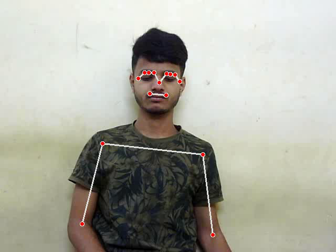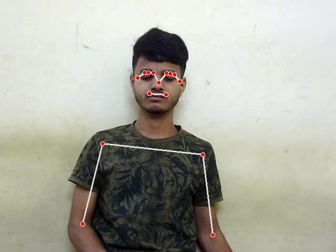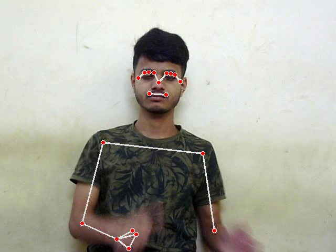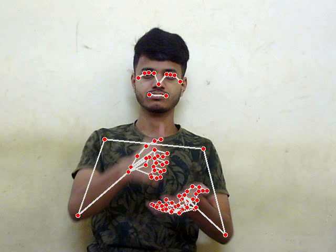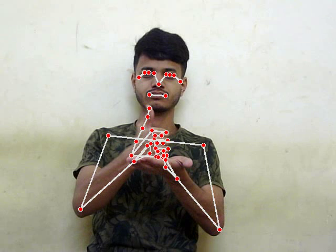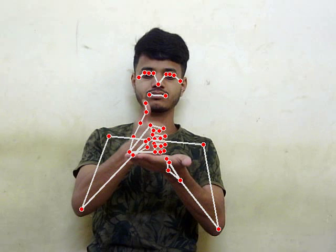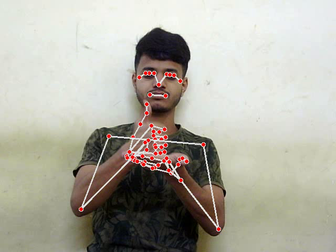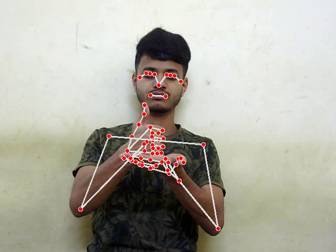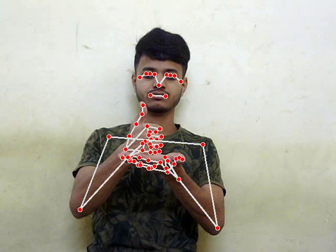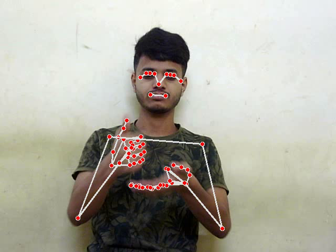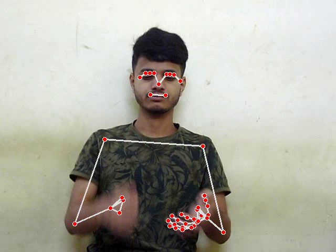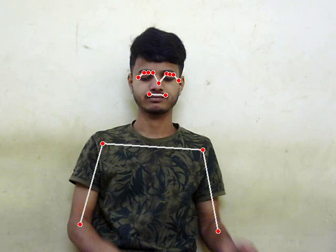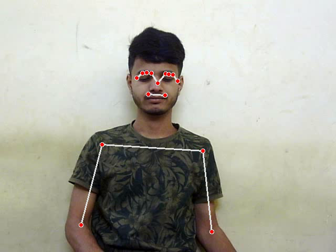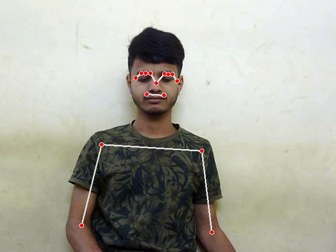help